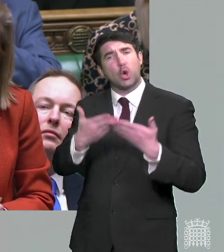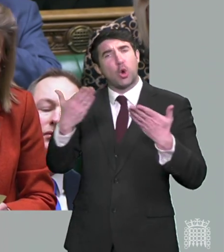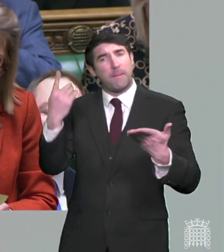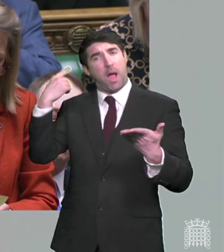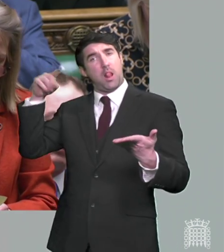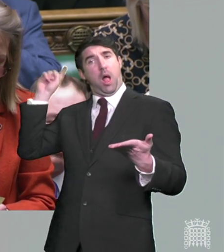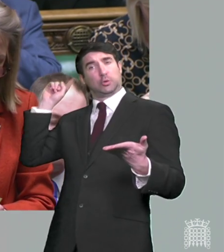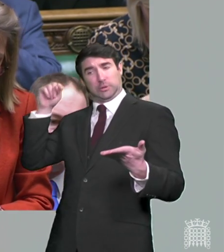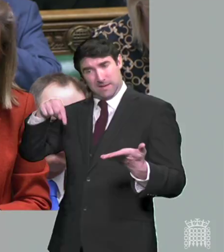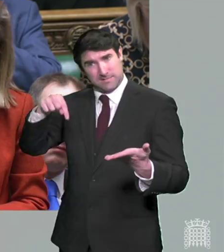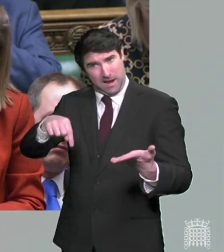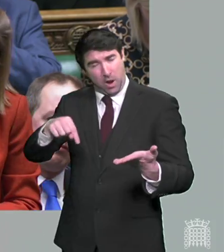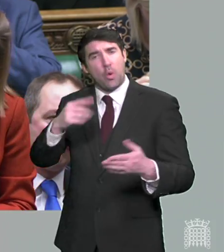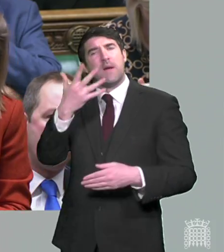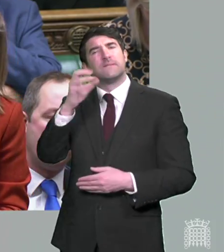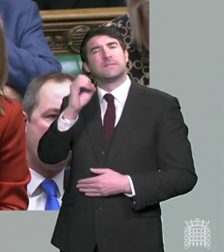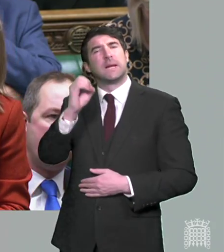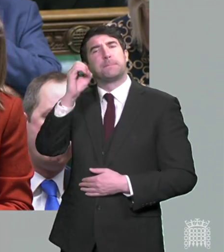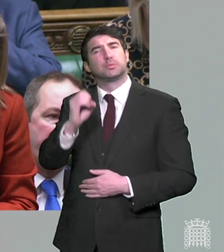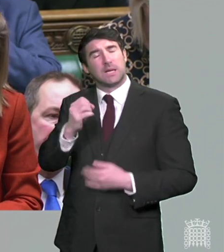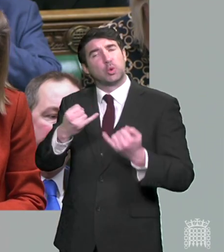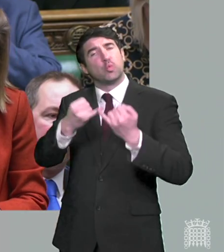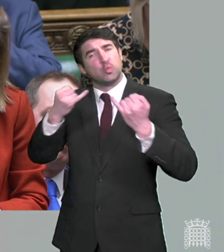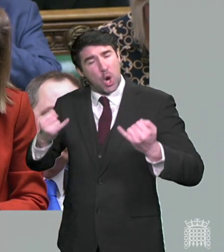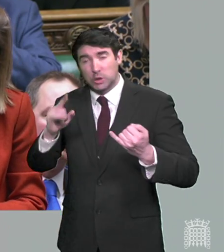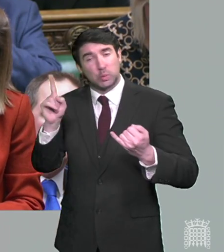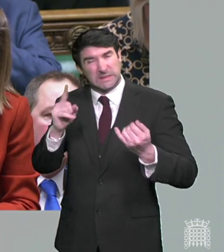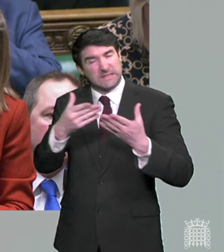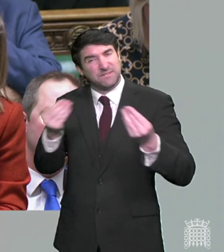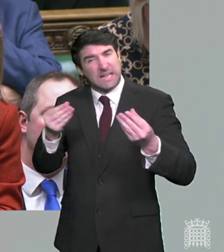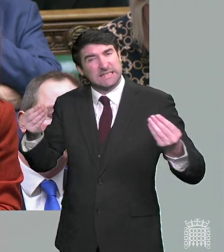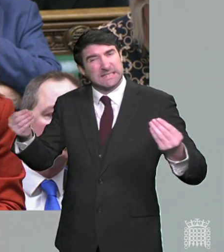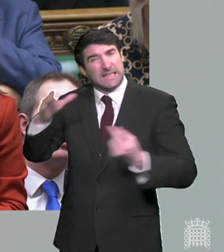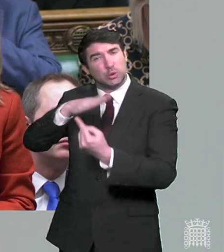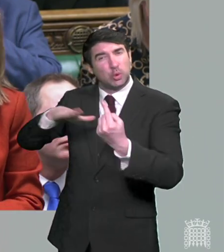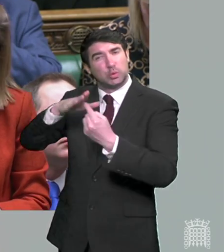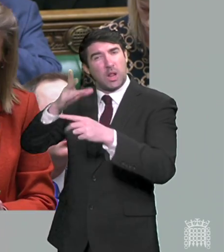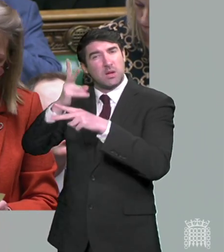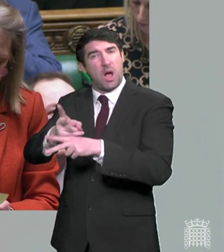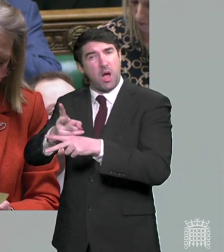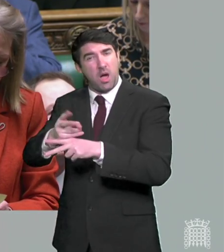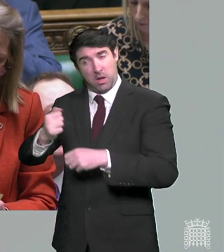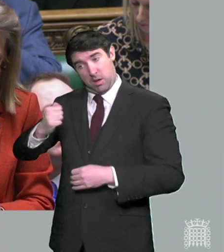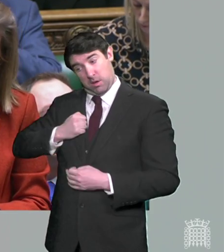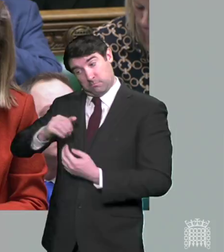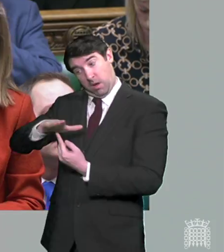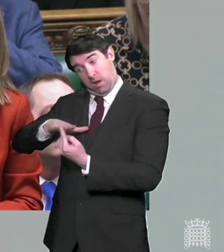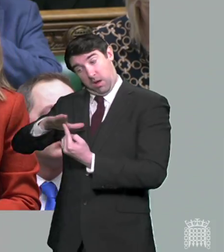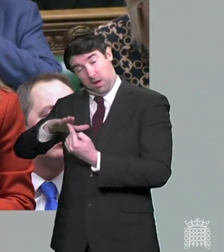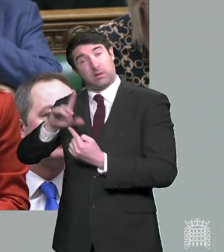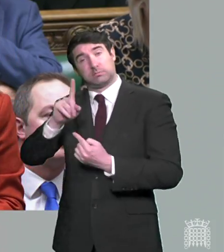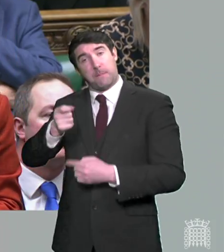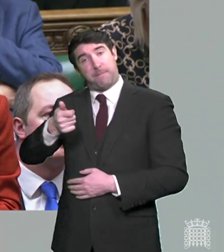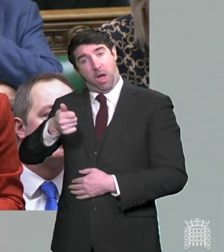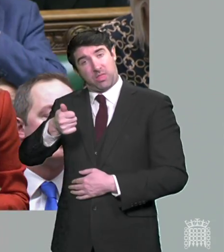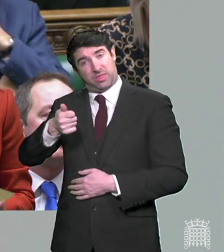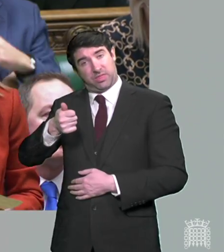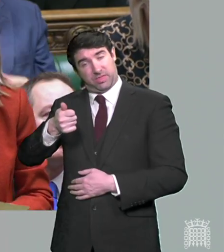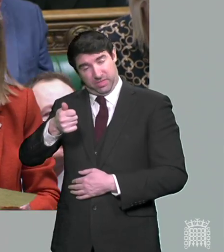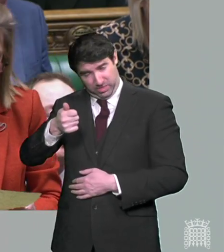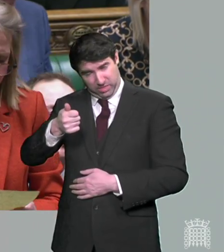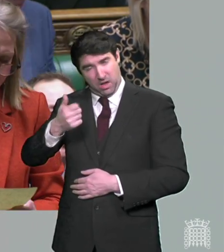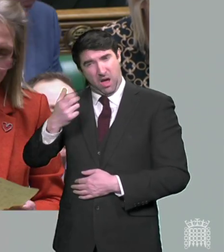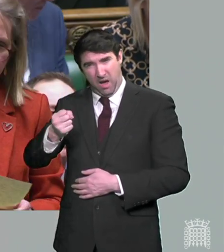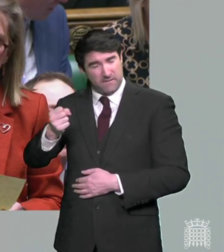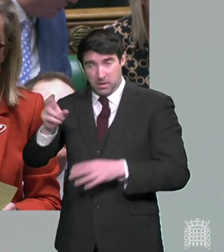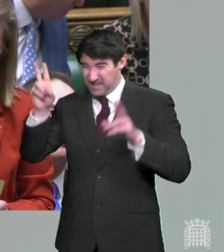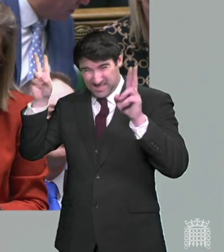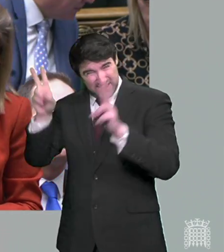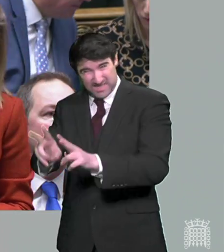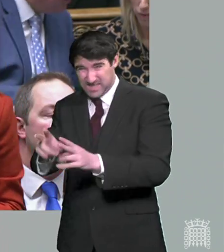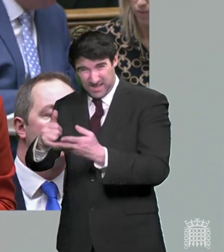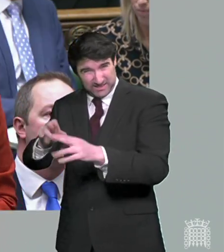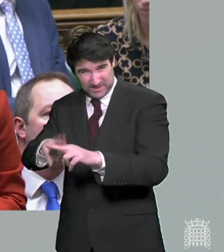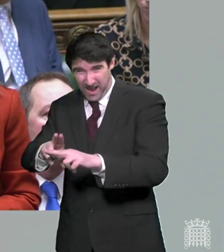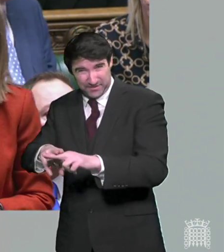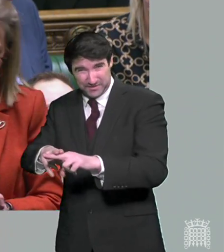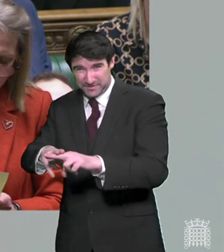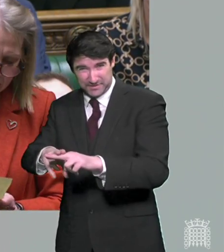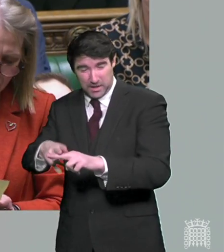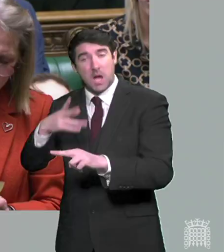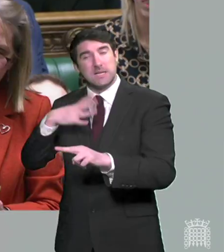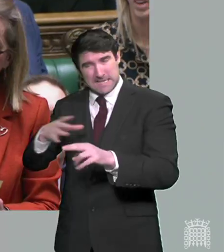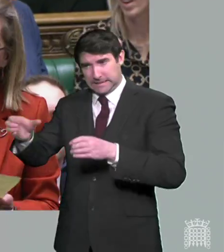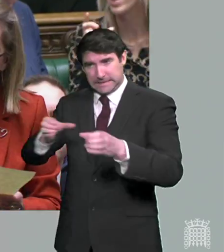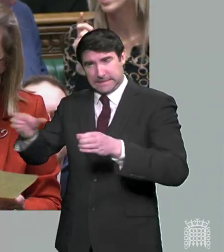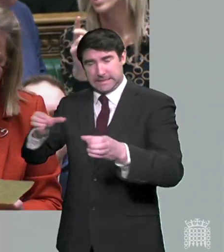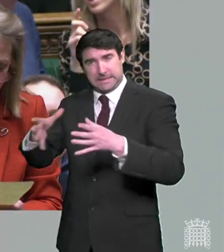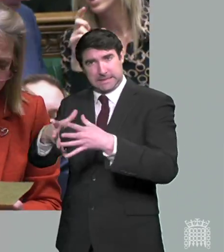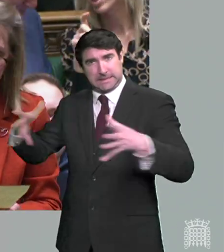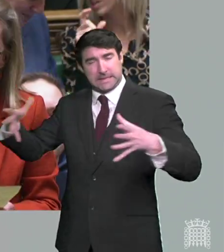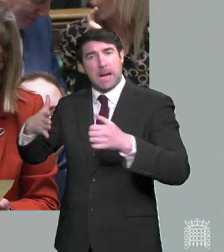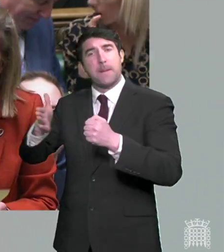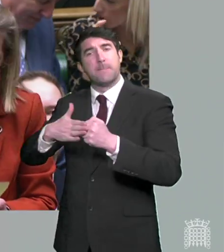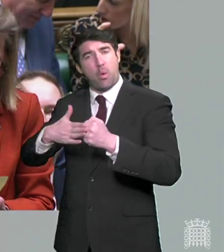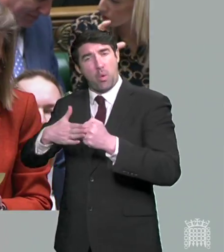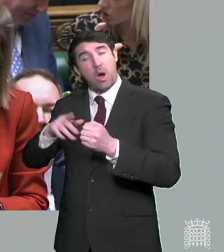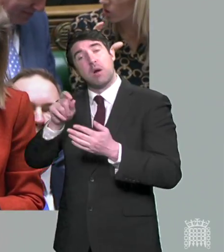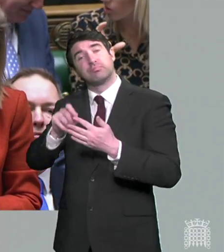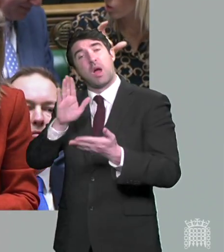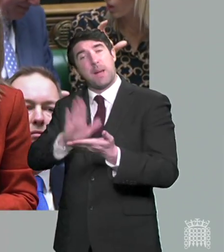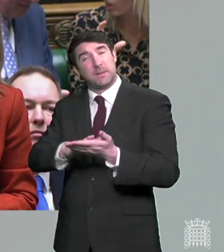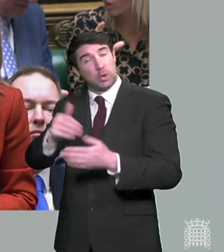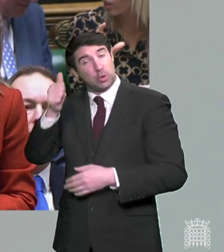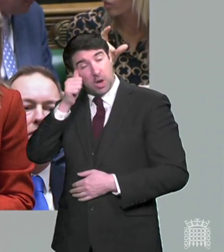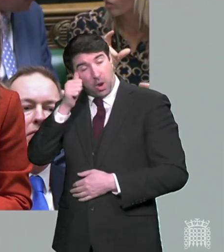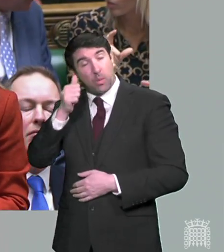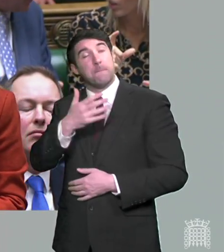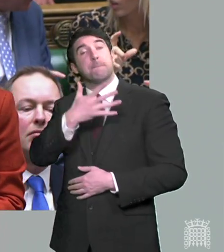People are stuck in hospital beds with nowhere to go. In my constituency, the Liberal Democrat council and our local hospital, the Royal United Hospital, are trying their level best and trying innovative solutions to tackle the social care backlog, but the Prime Minister knows that this is a workforce crisis.